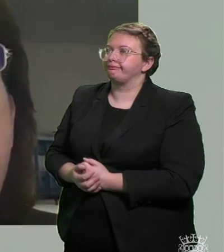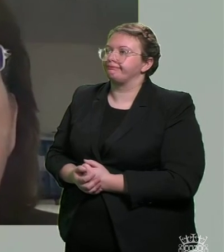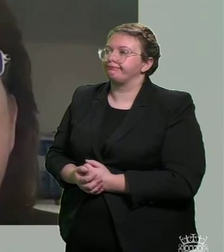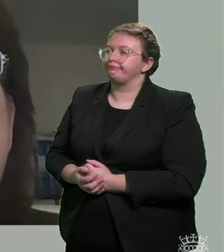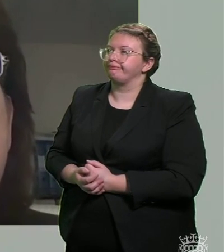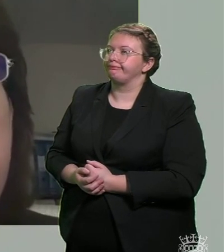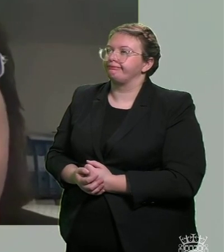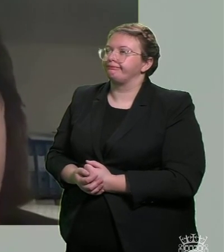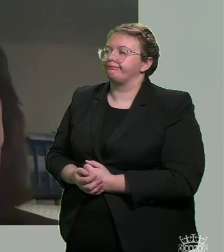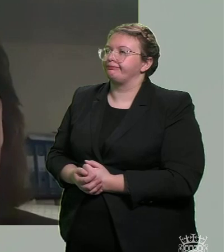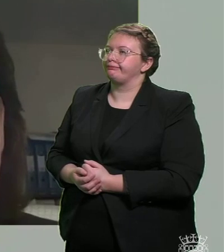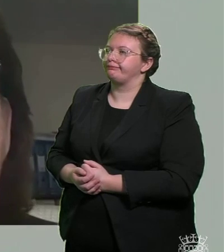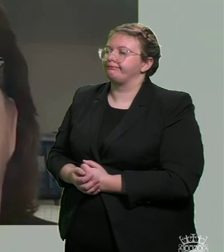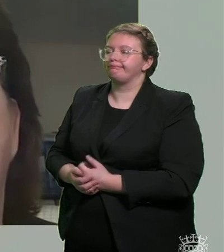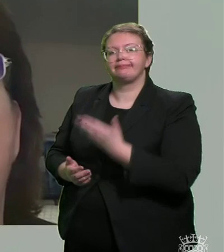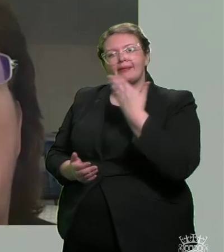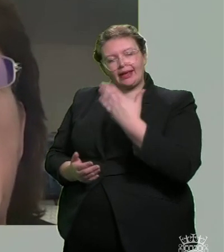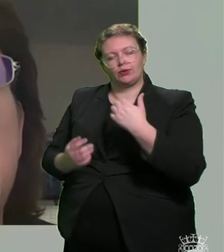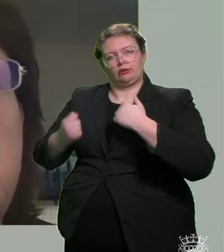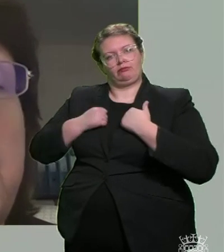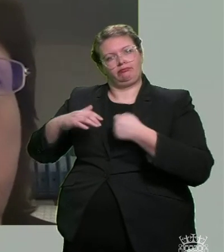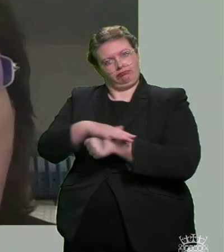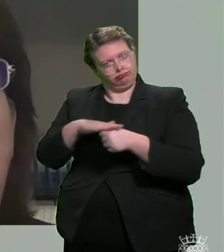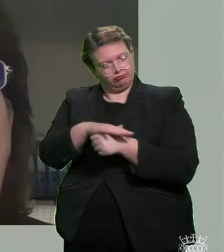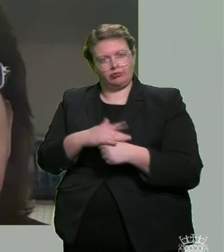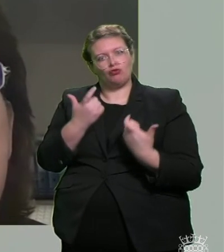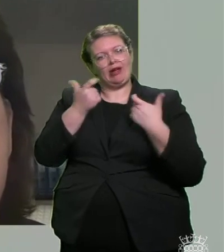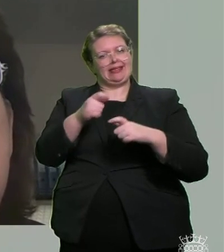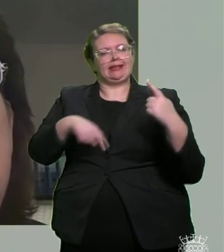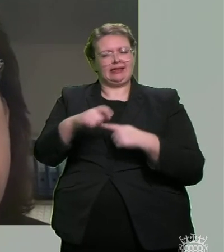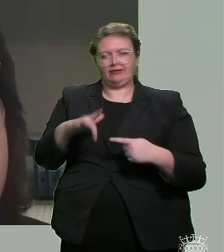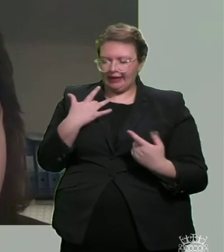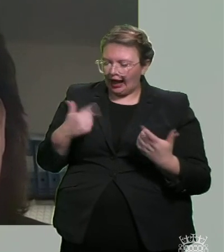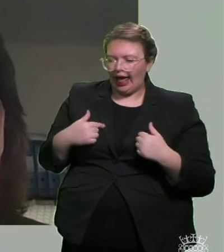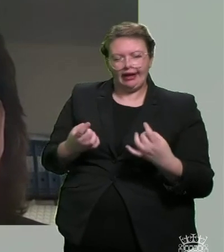Skelmersdale residents believe that they are an island of forgotten people.